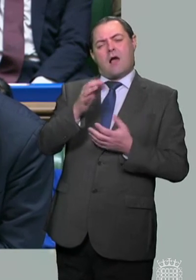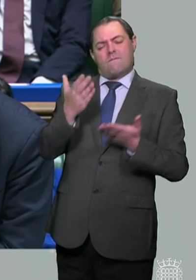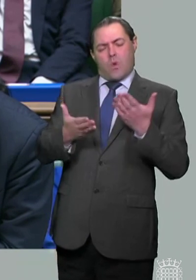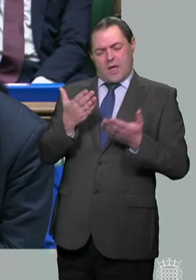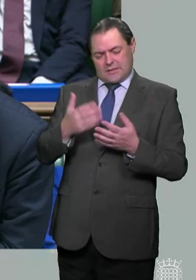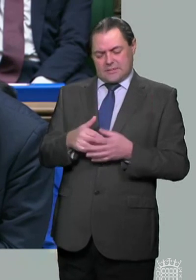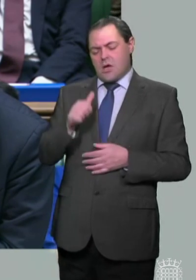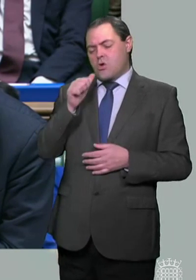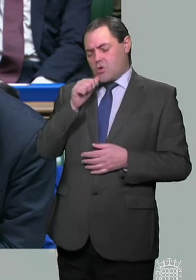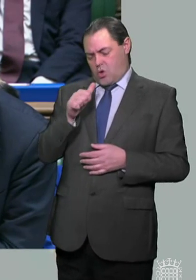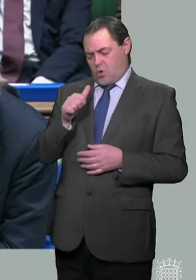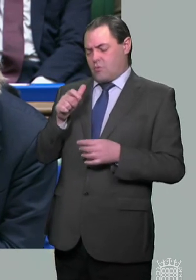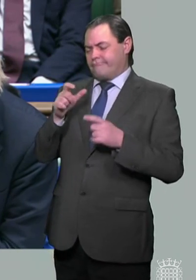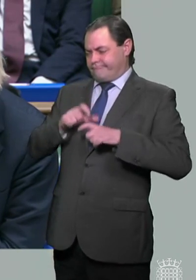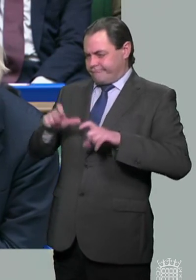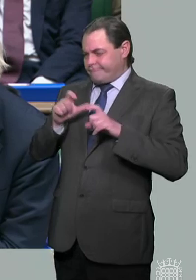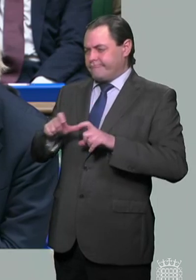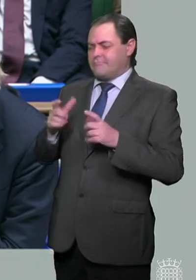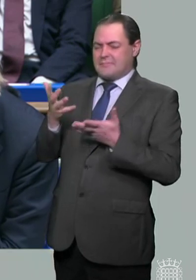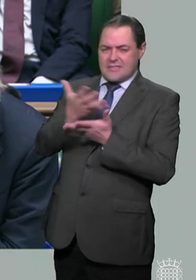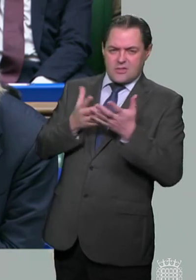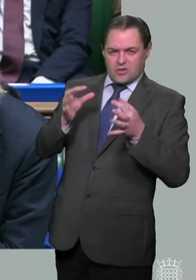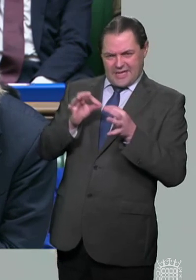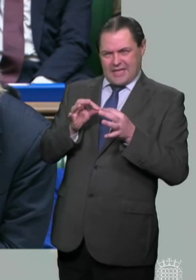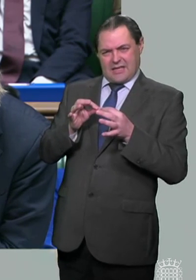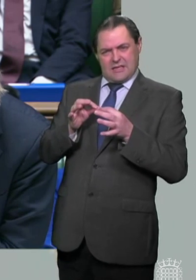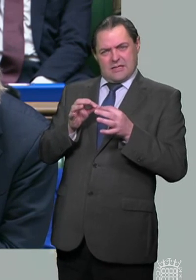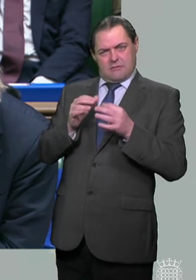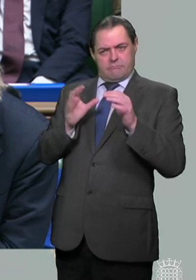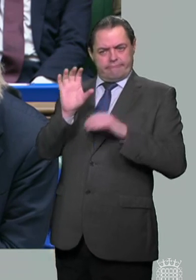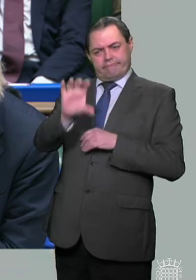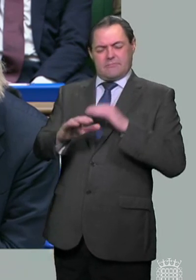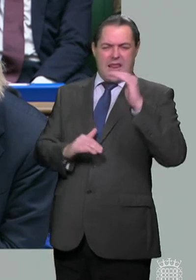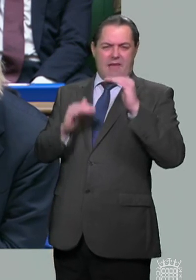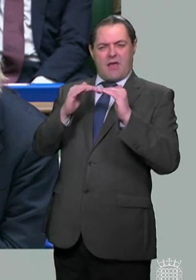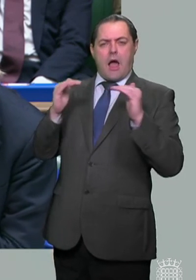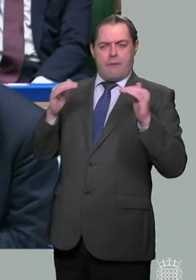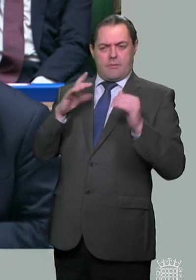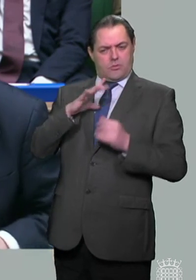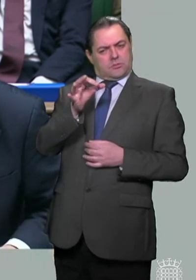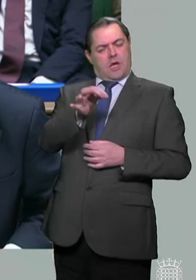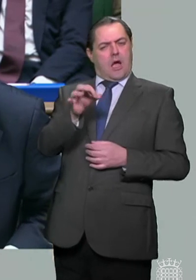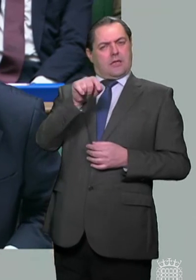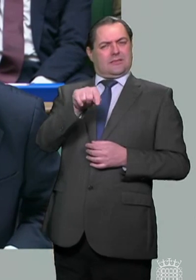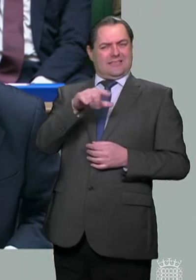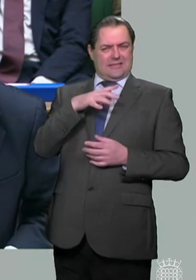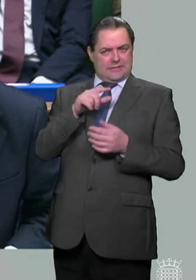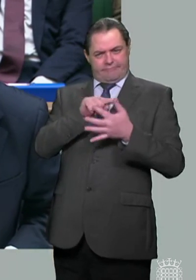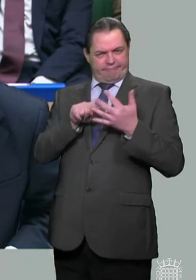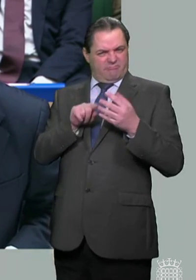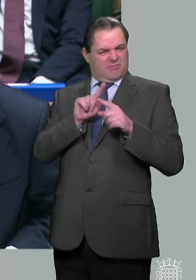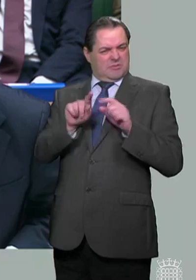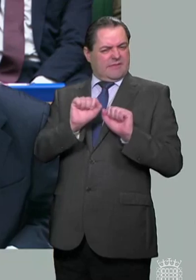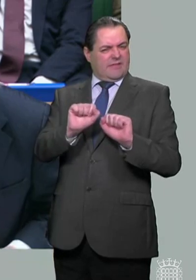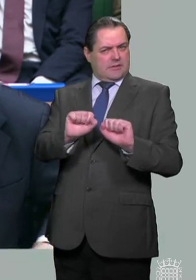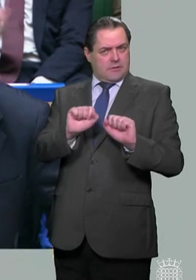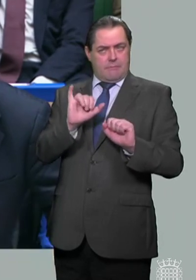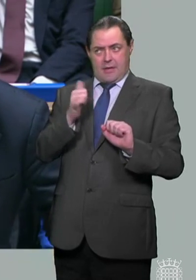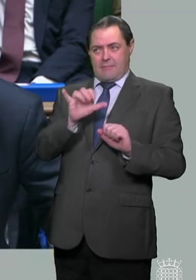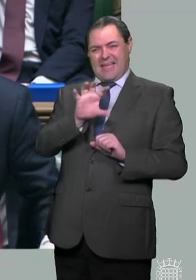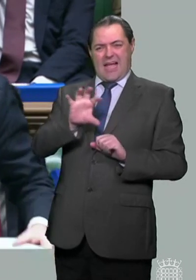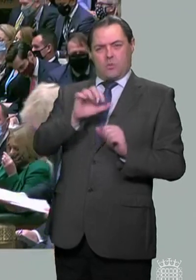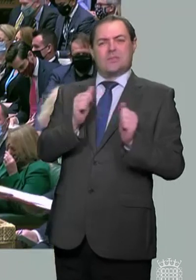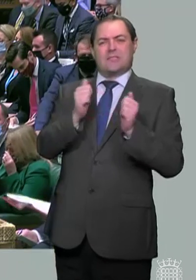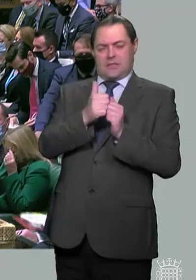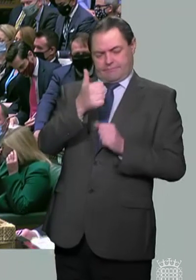I know there is ongoing discussion between the Isle of Wight and the Department for Levelling Up about the unique circumstances of the Island, including the discussions about the possibility of a county deal.